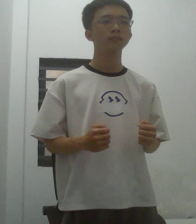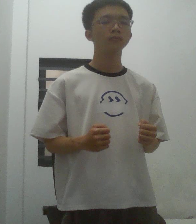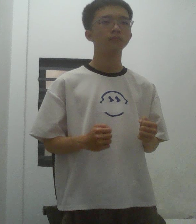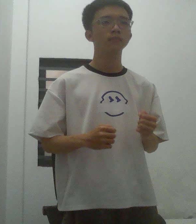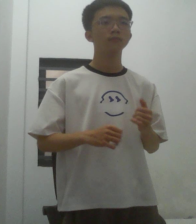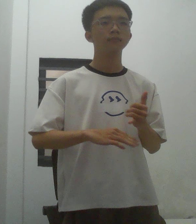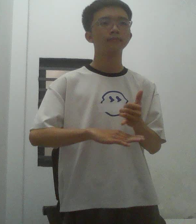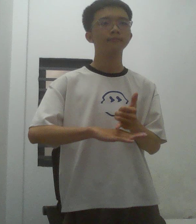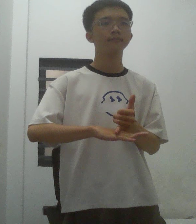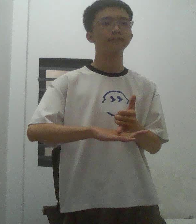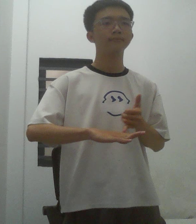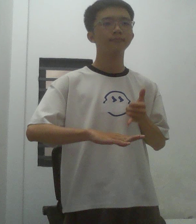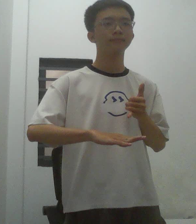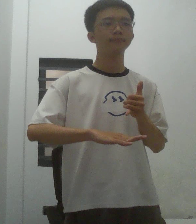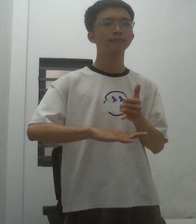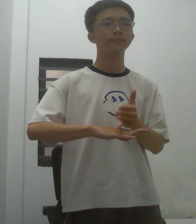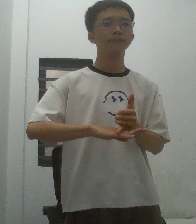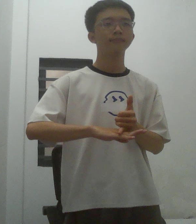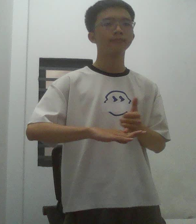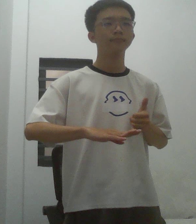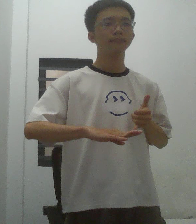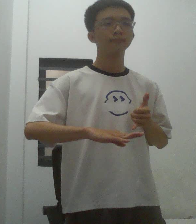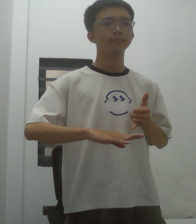cuoi tuan